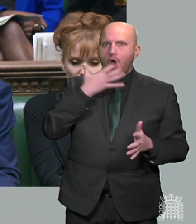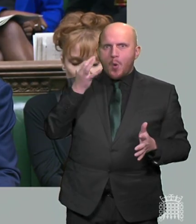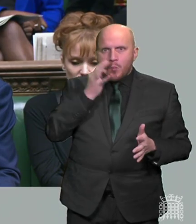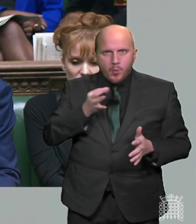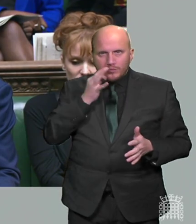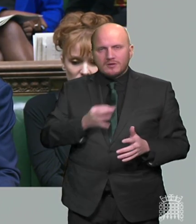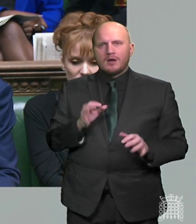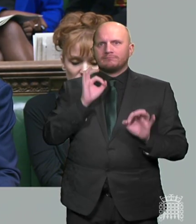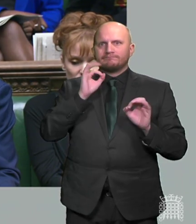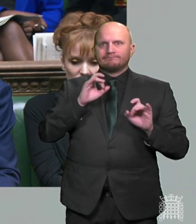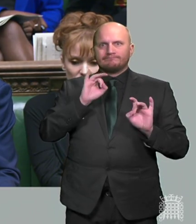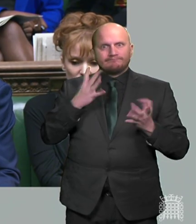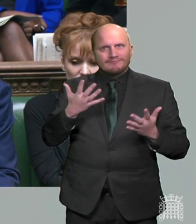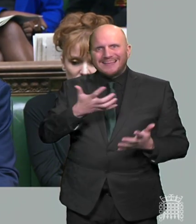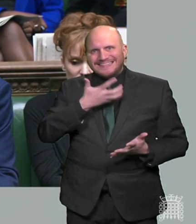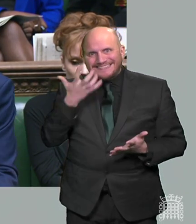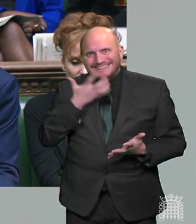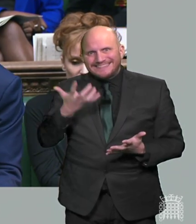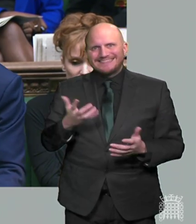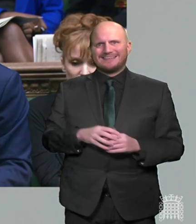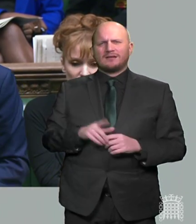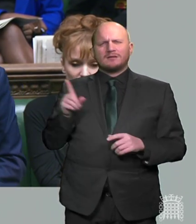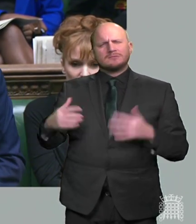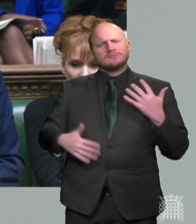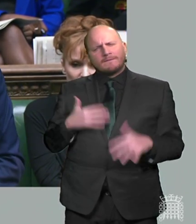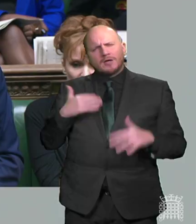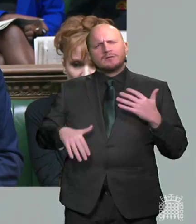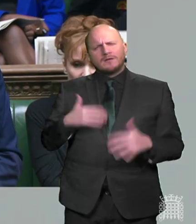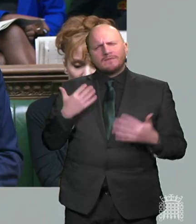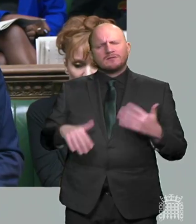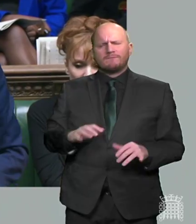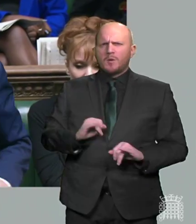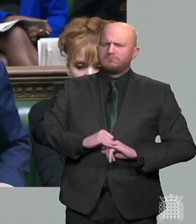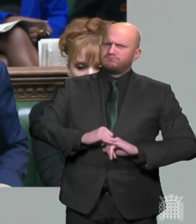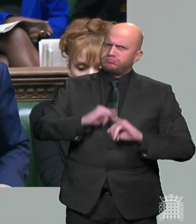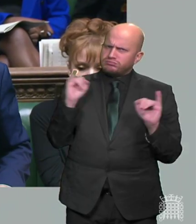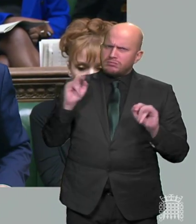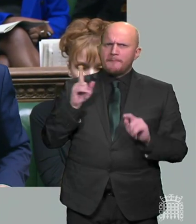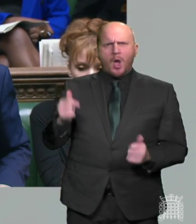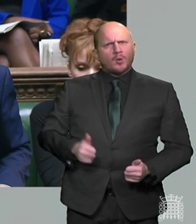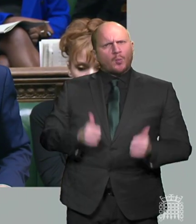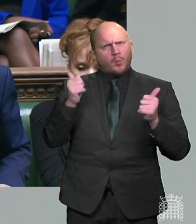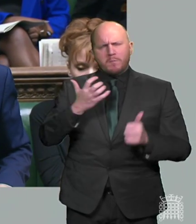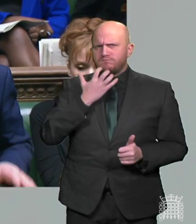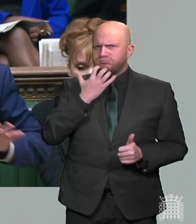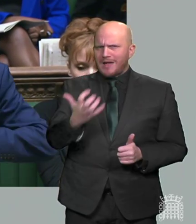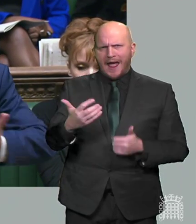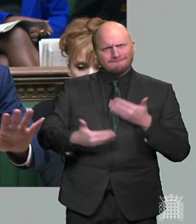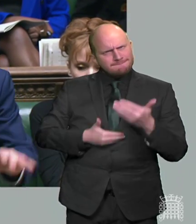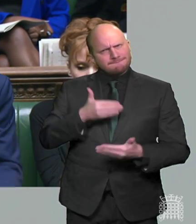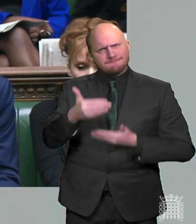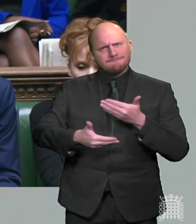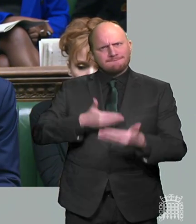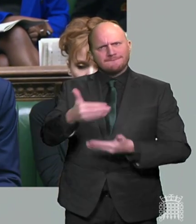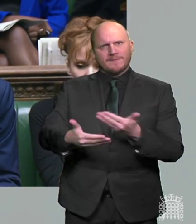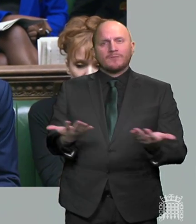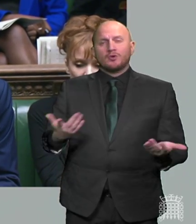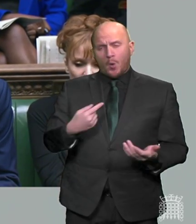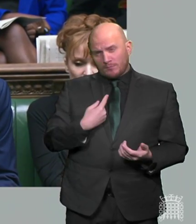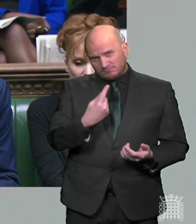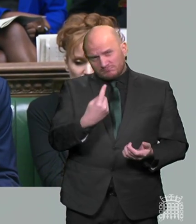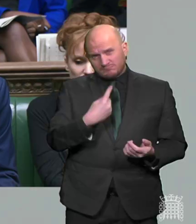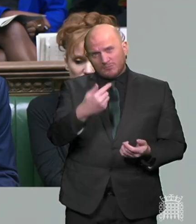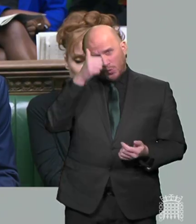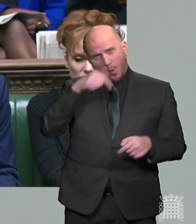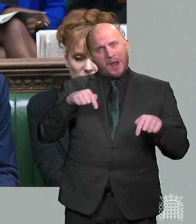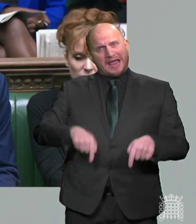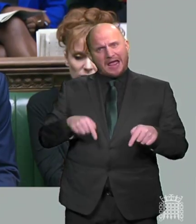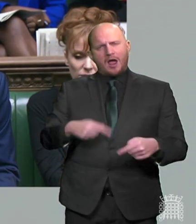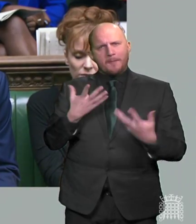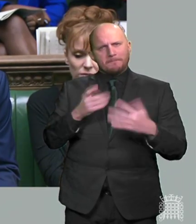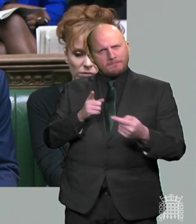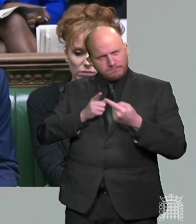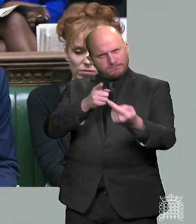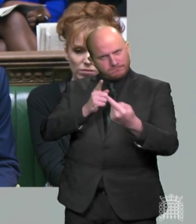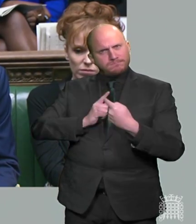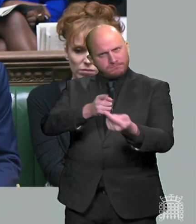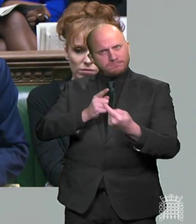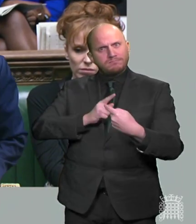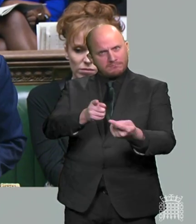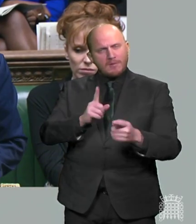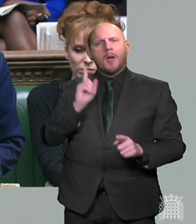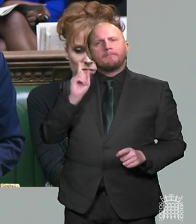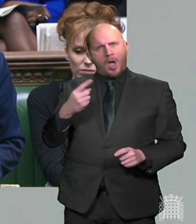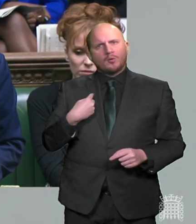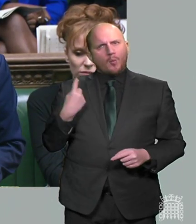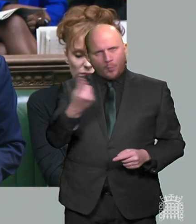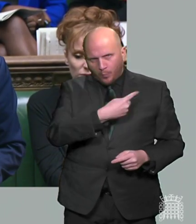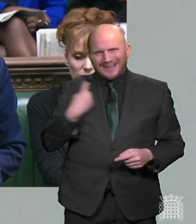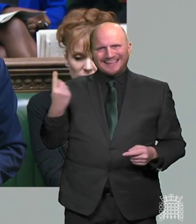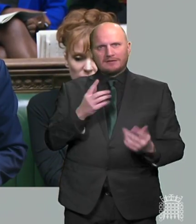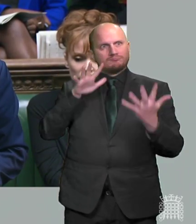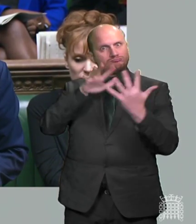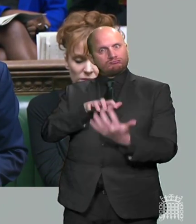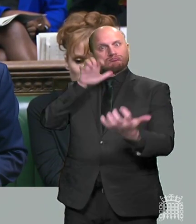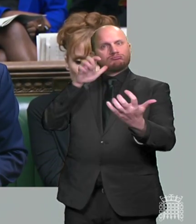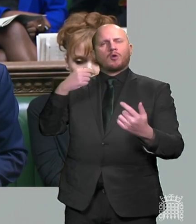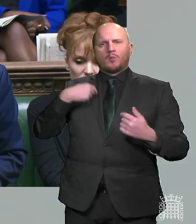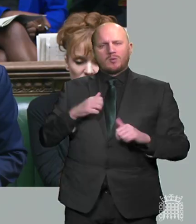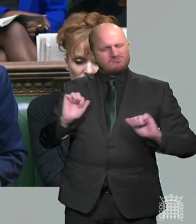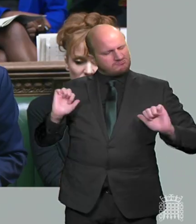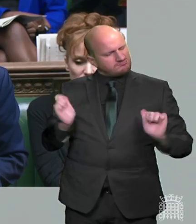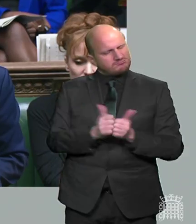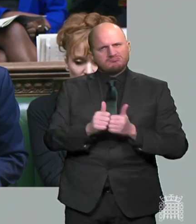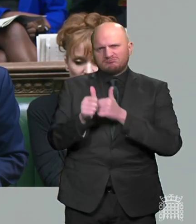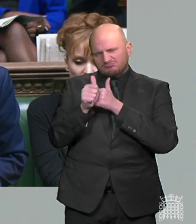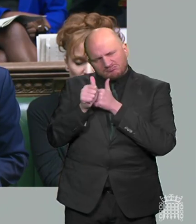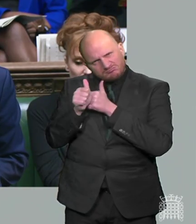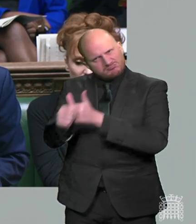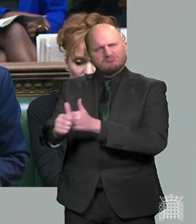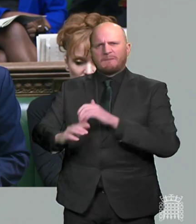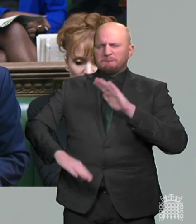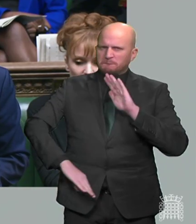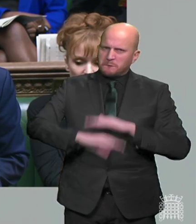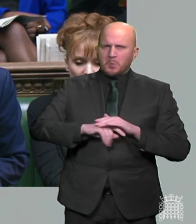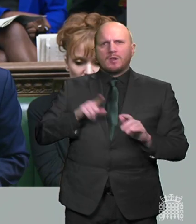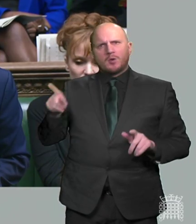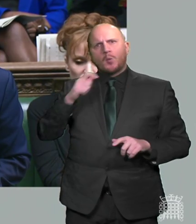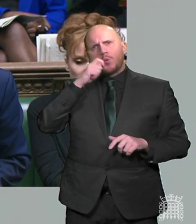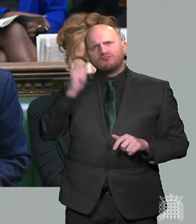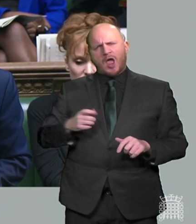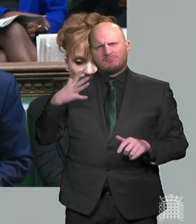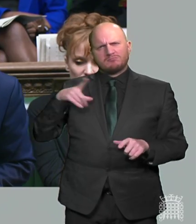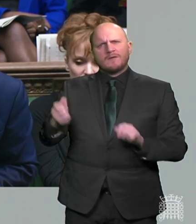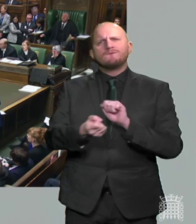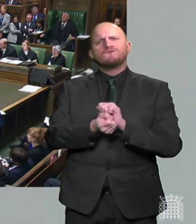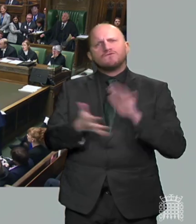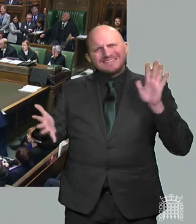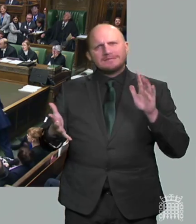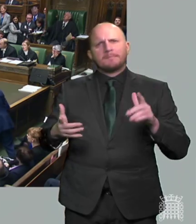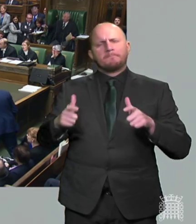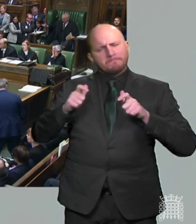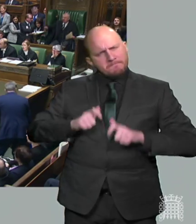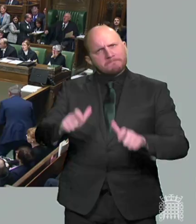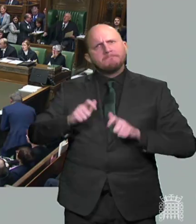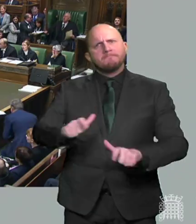Their suffering is unimaginable, but their bravery is awe-inspiring, so will the Prime Minister join me in saying that, whatever other difficulties and disagreements we have across the Dispatch Box, we are and will remain united in our unwavering support for Ukraine’s freedom, its liberty and its victory?